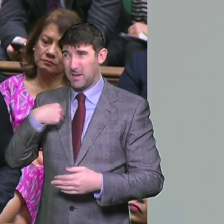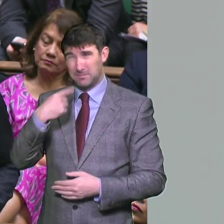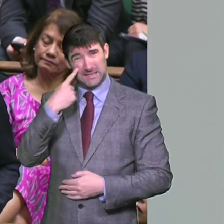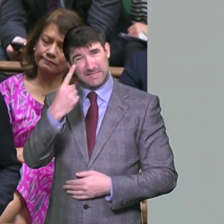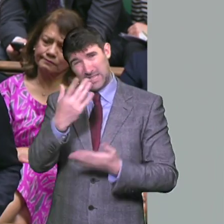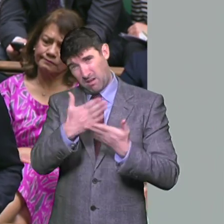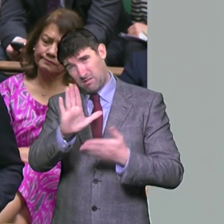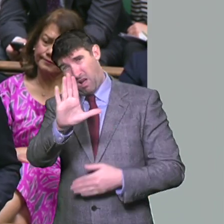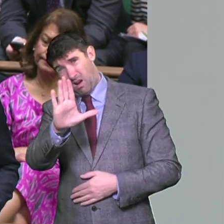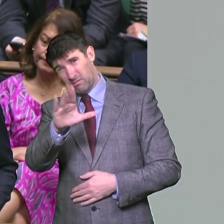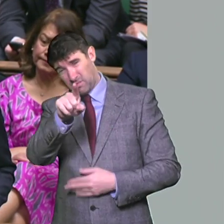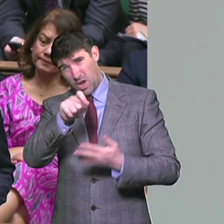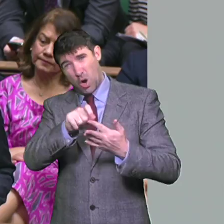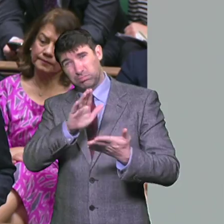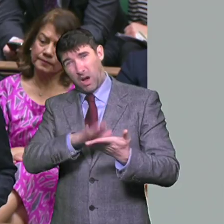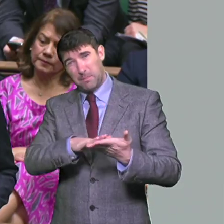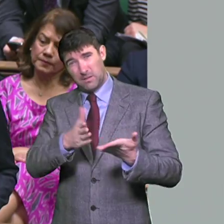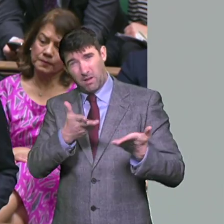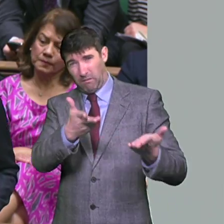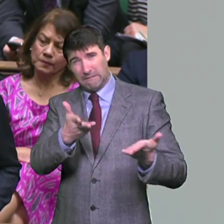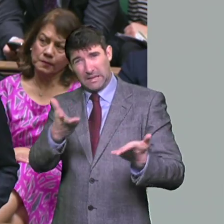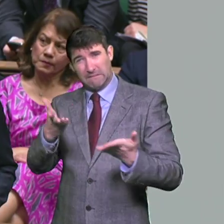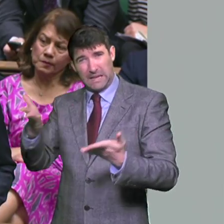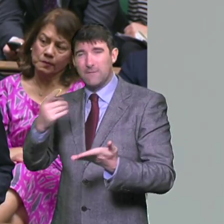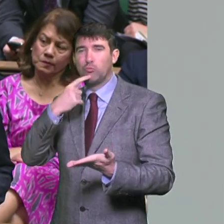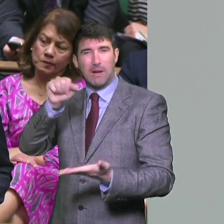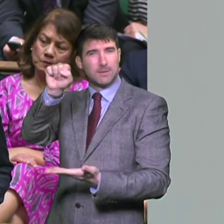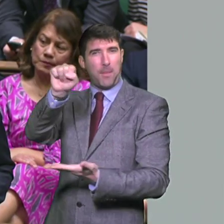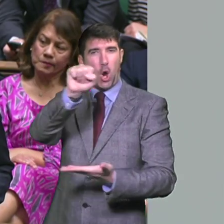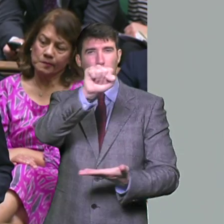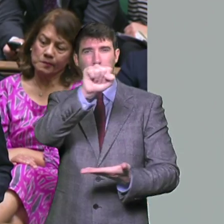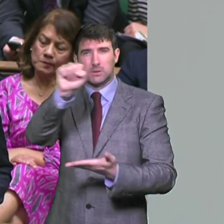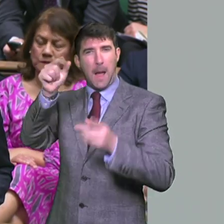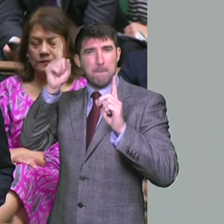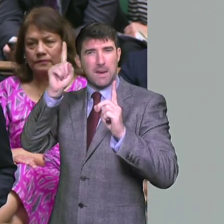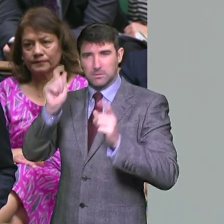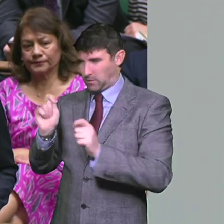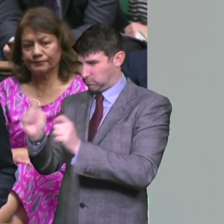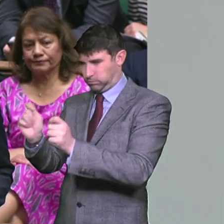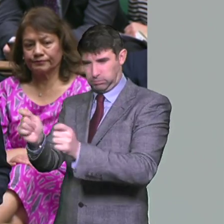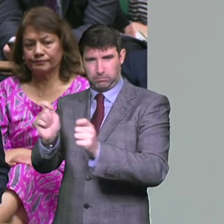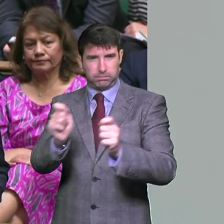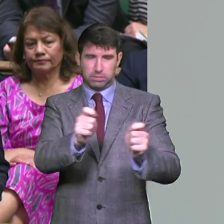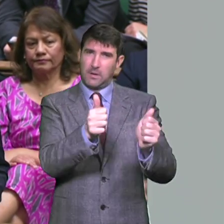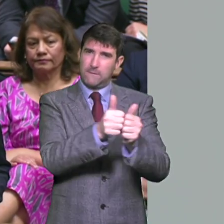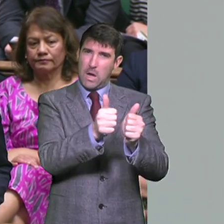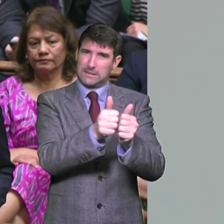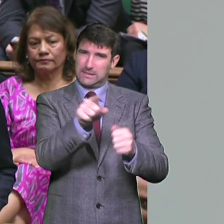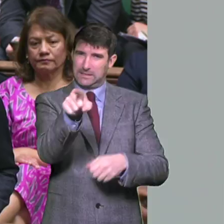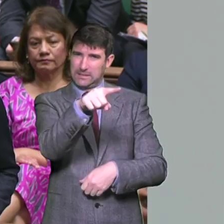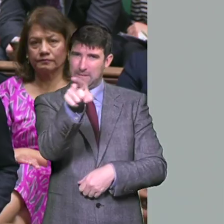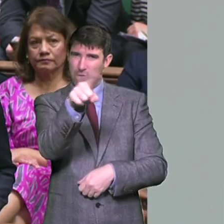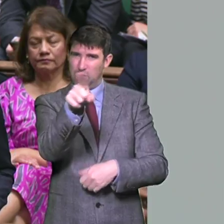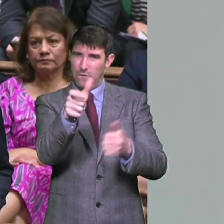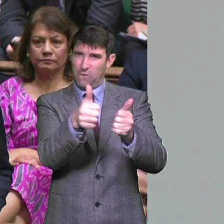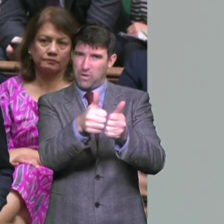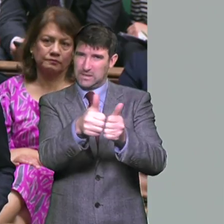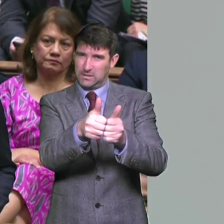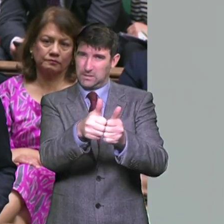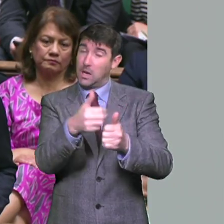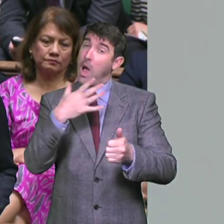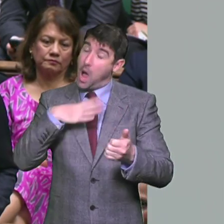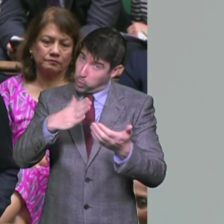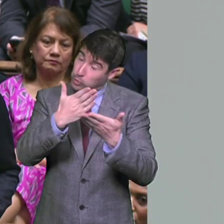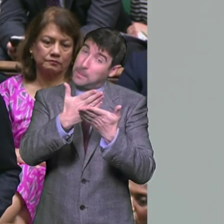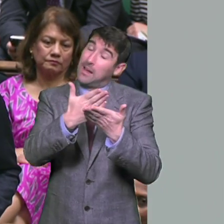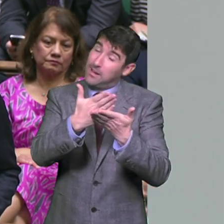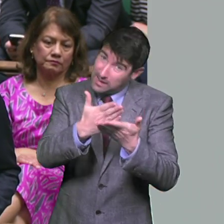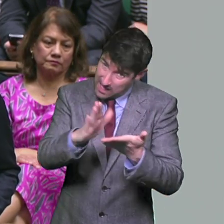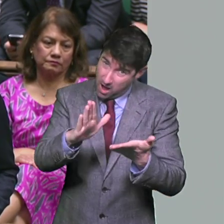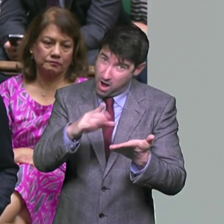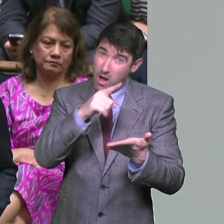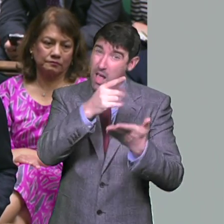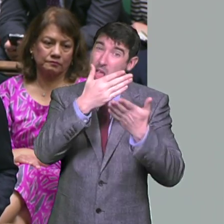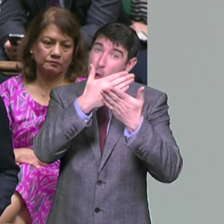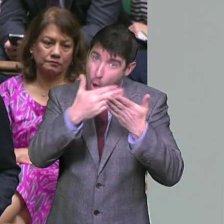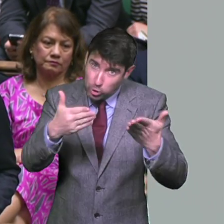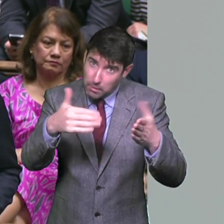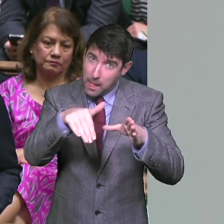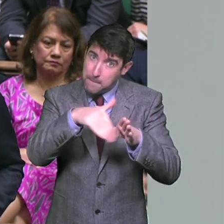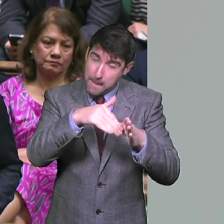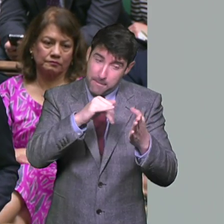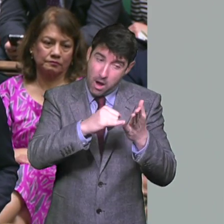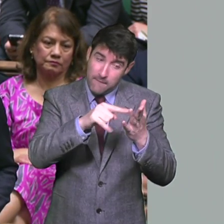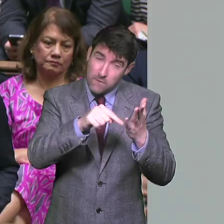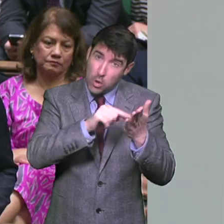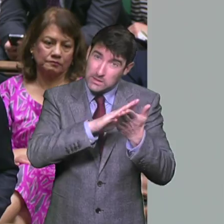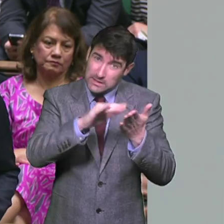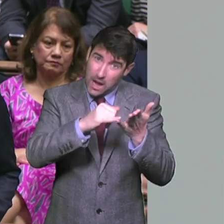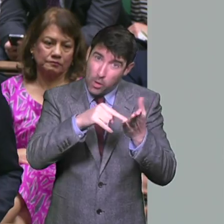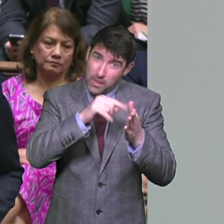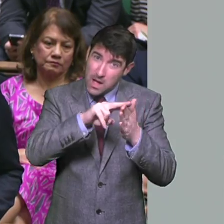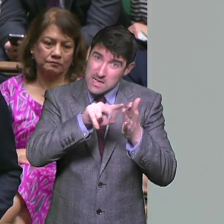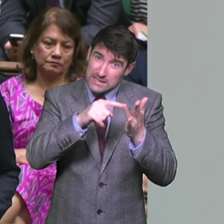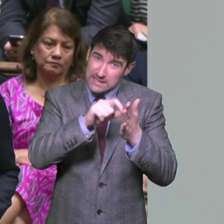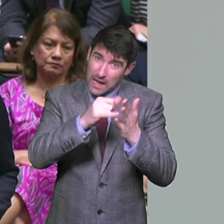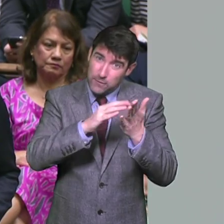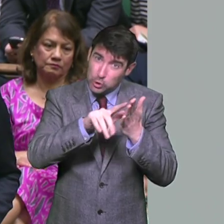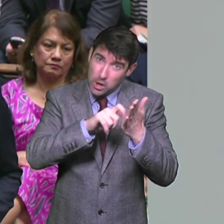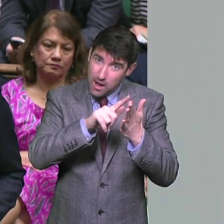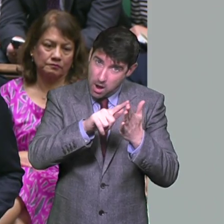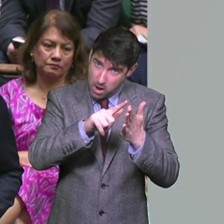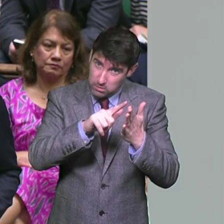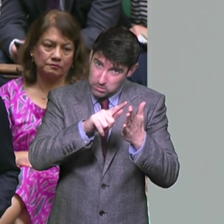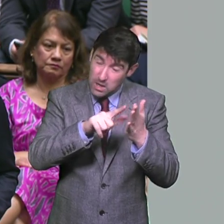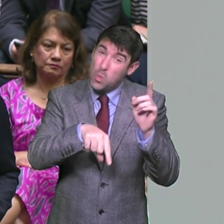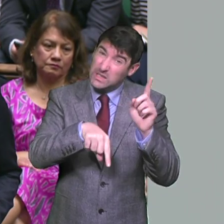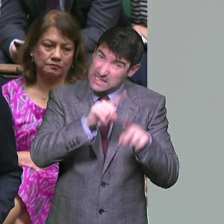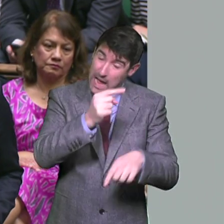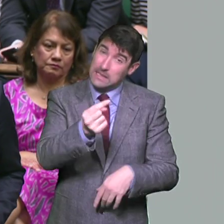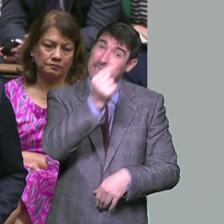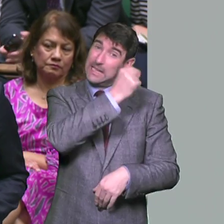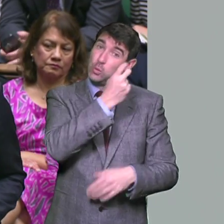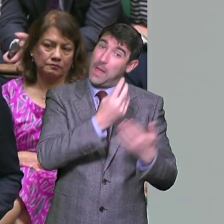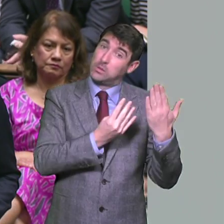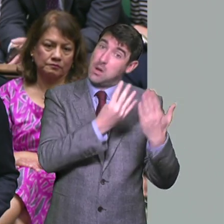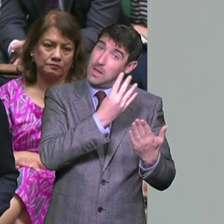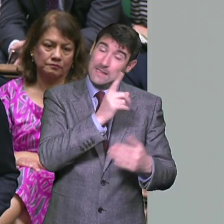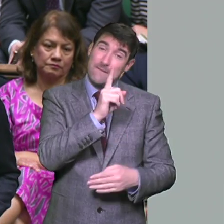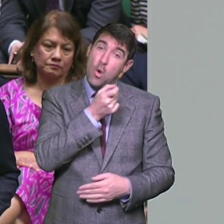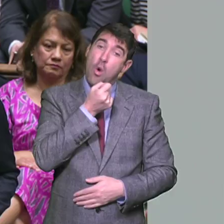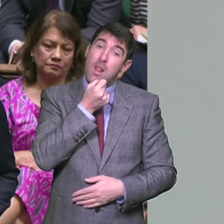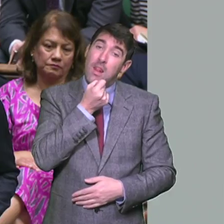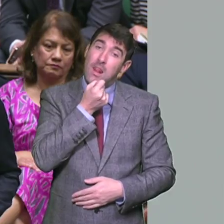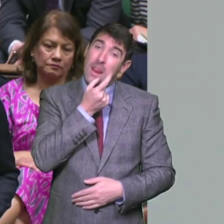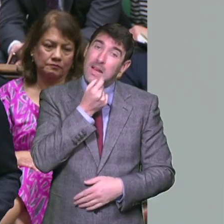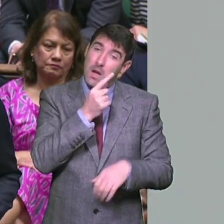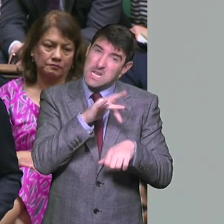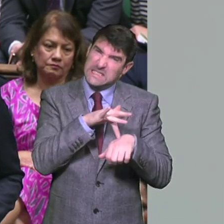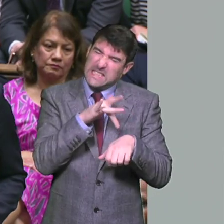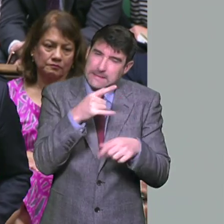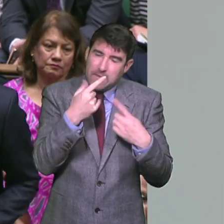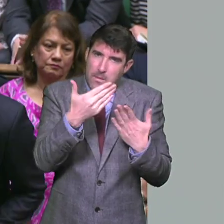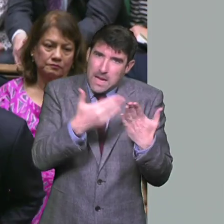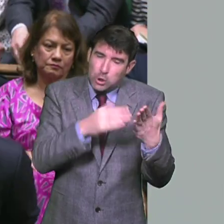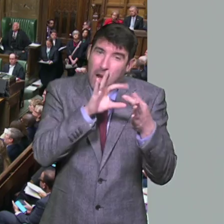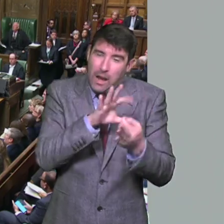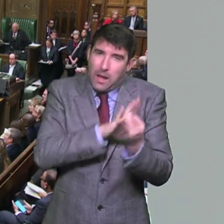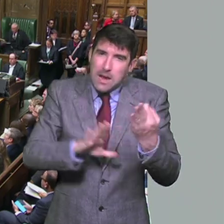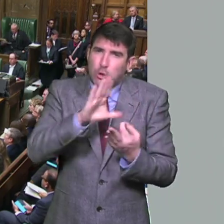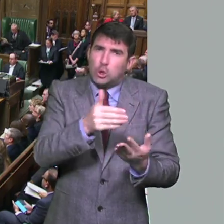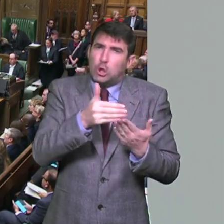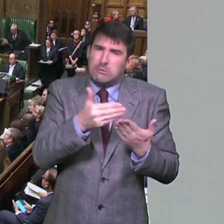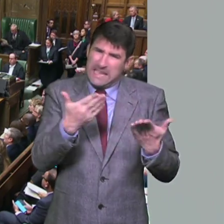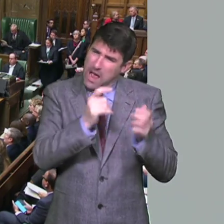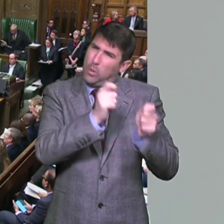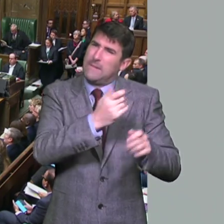There are serious consequences to all this horse-trading, so I would like him to be clear on this point: did he seek or receive any advice on security concerns about the right honourable Member for South Staffordshire before his appointment to the Government yesterday, given that the right honourable Member was sacked in 2019 for leaking sensitive information relating to our national security?